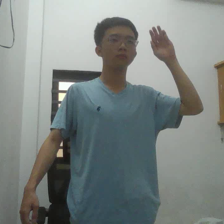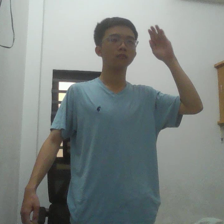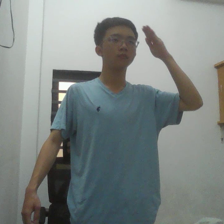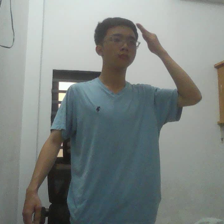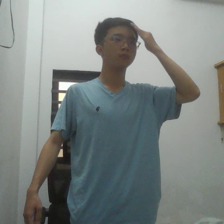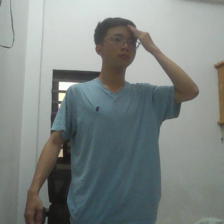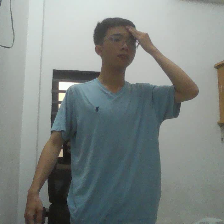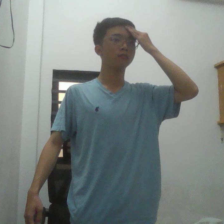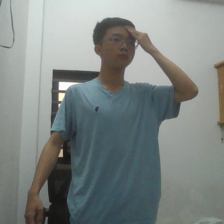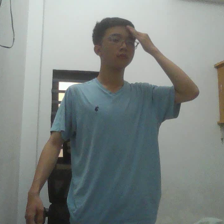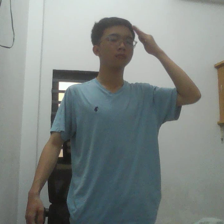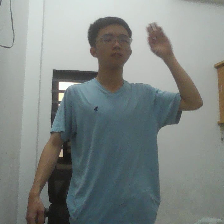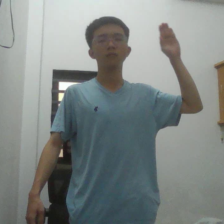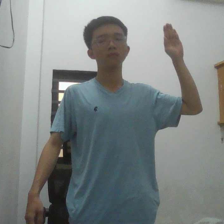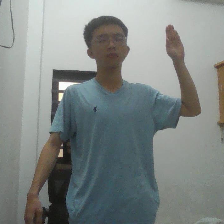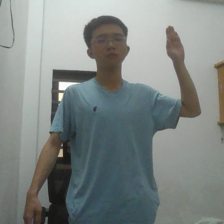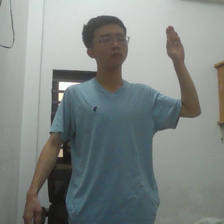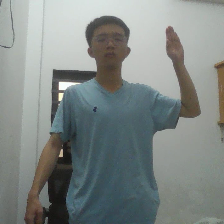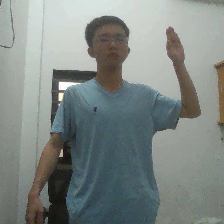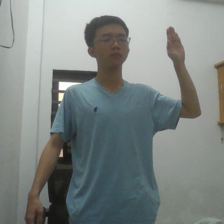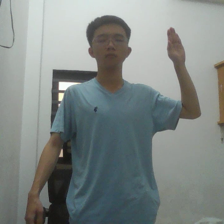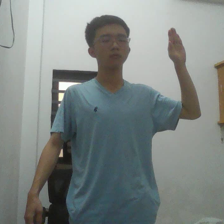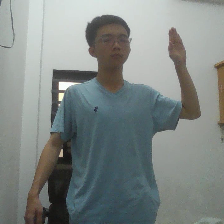khong biet